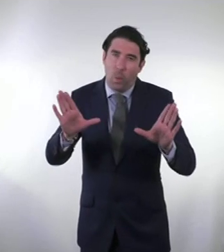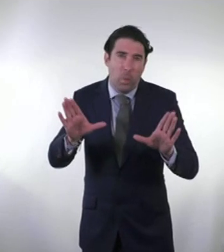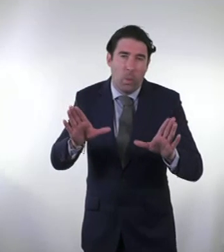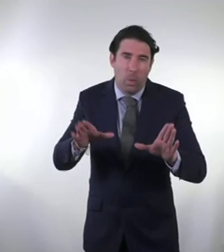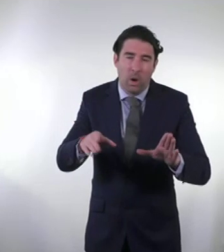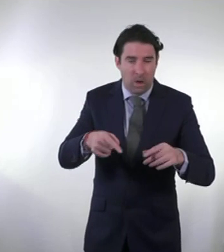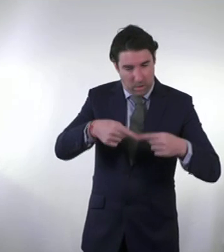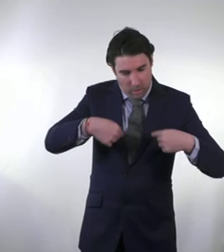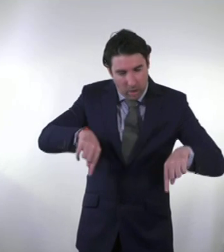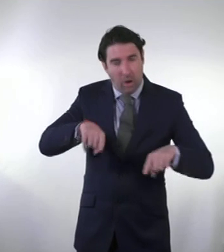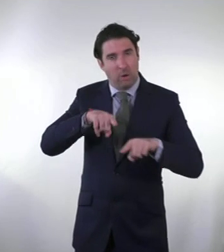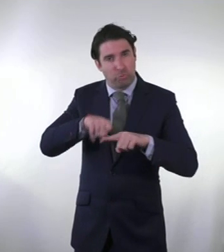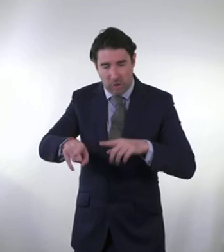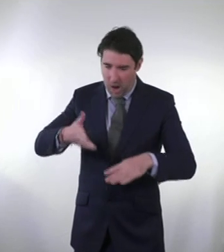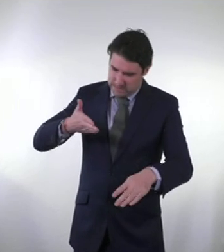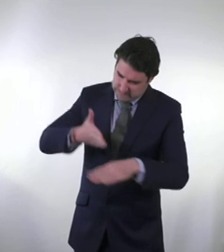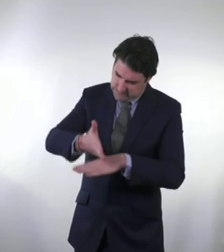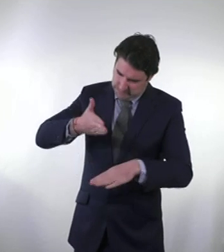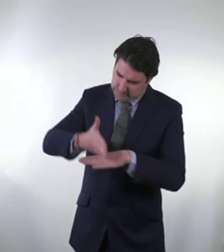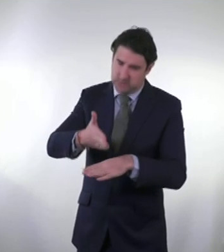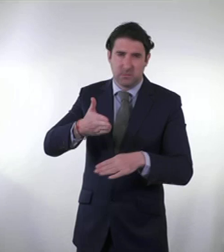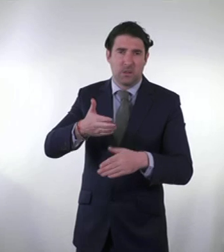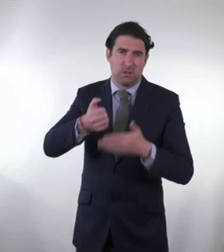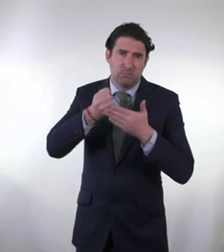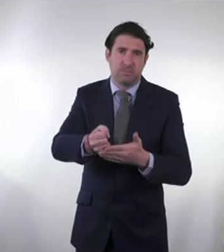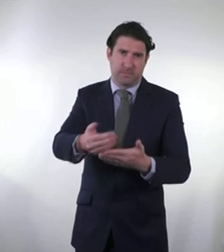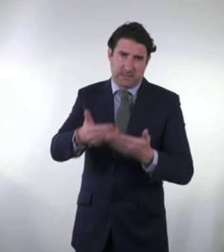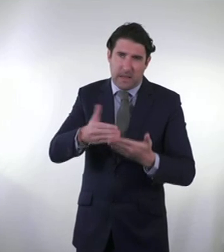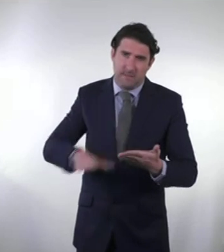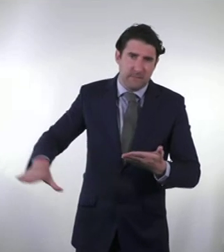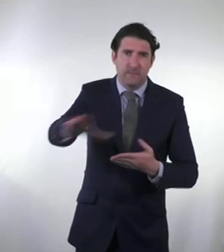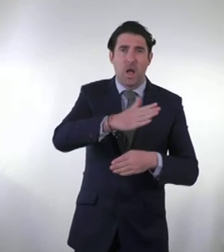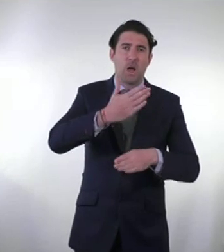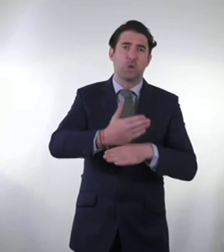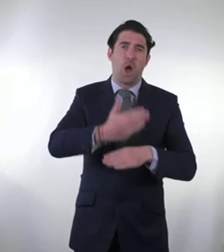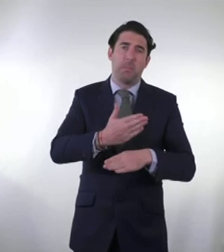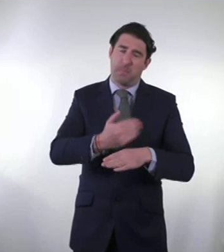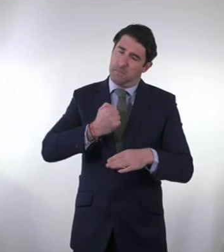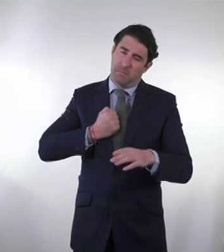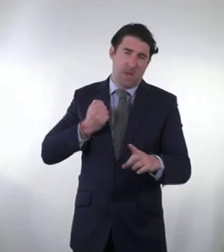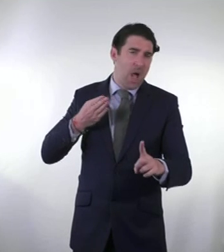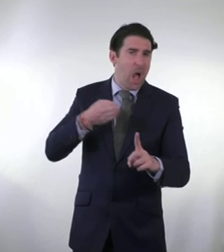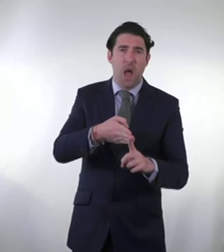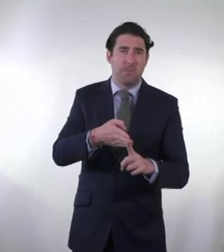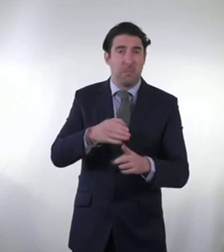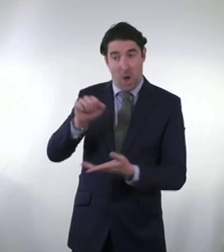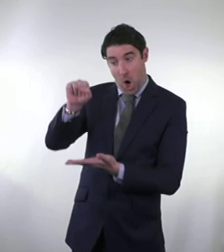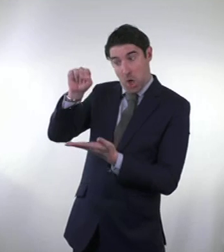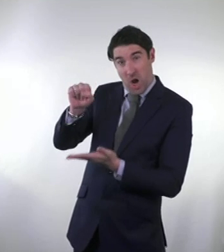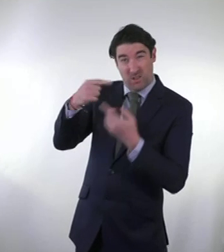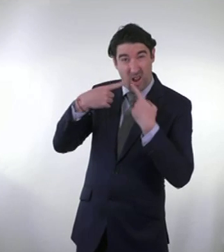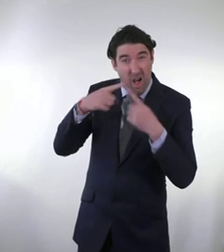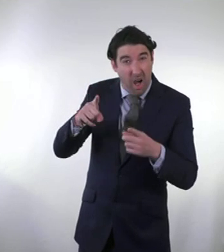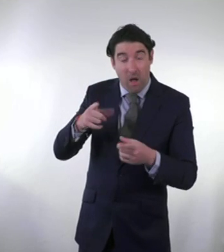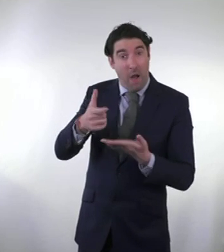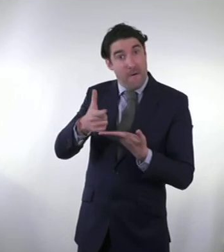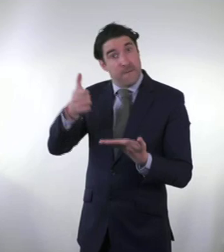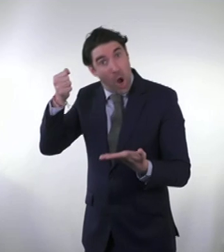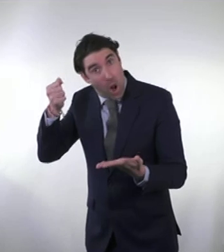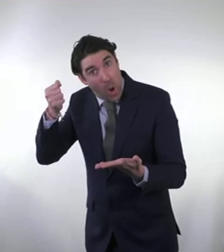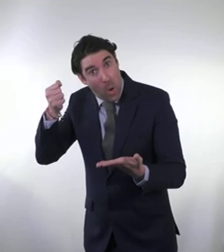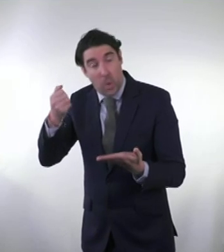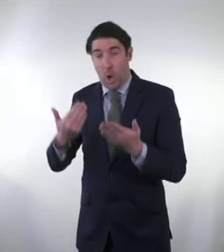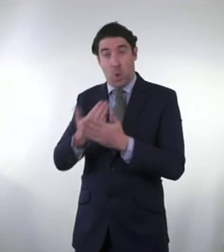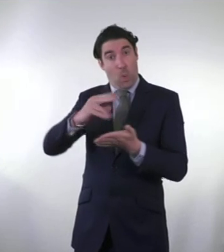That is why the Chancellor set out the winter economic plan and why we have the job retention bonus at the end of January.